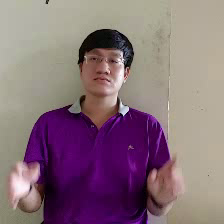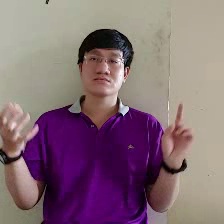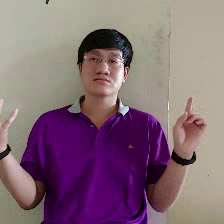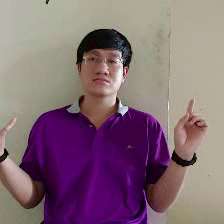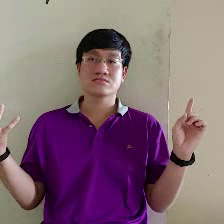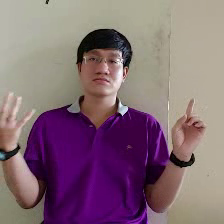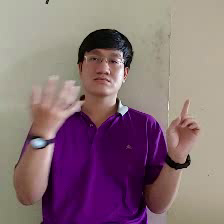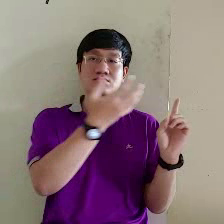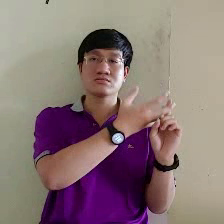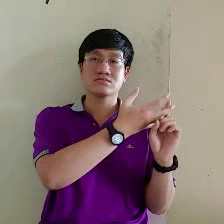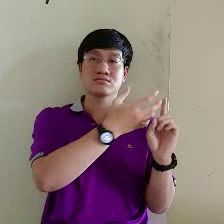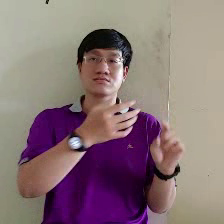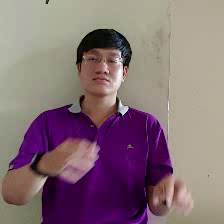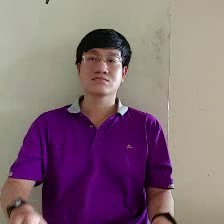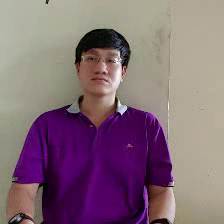Hâm mộ